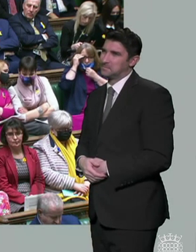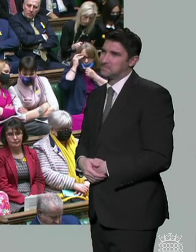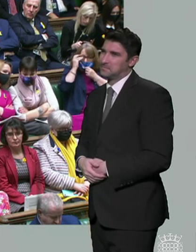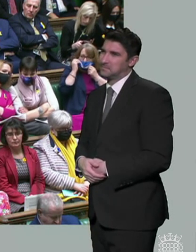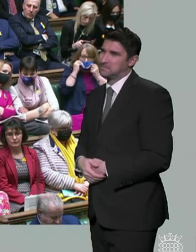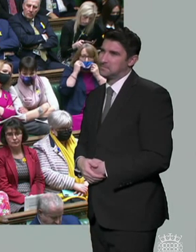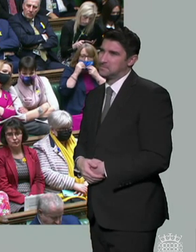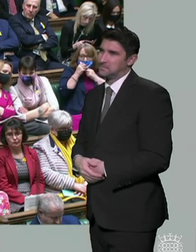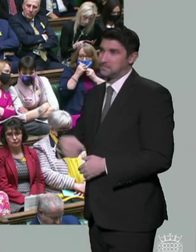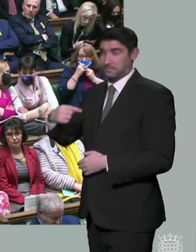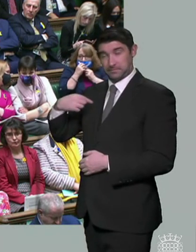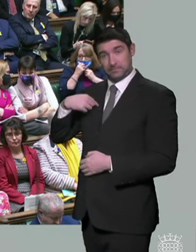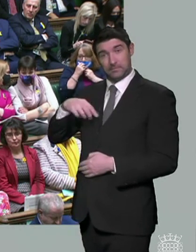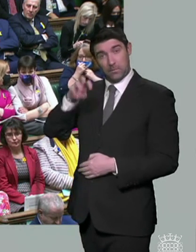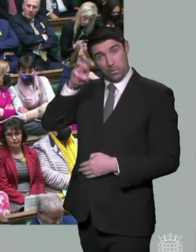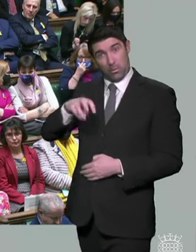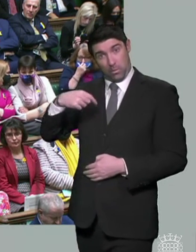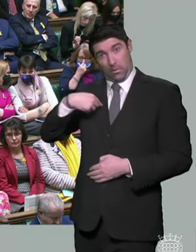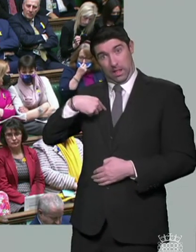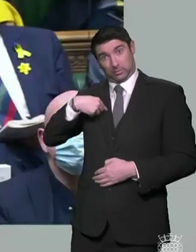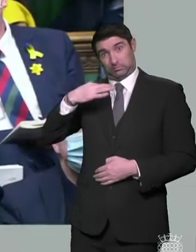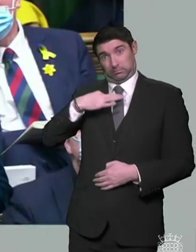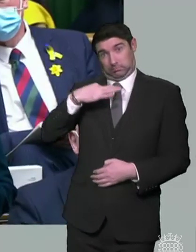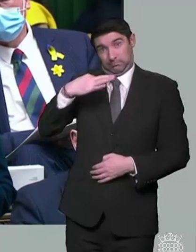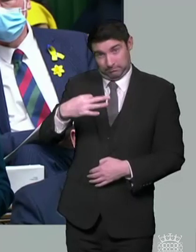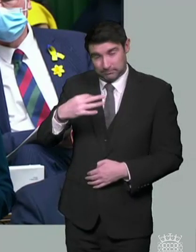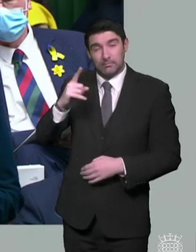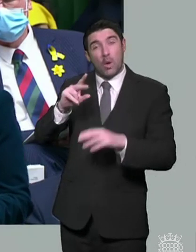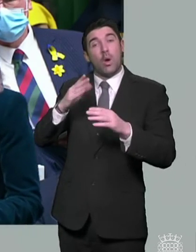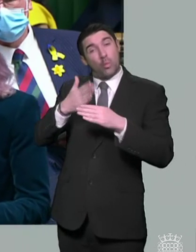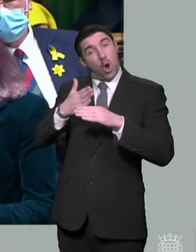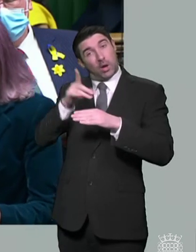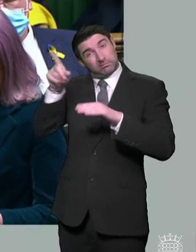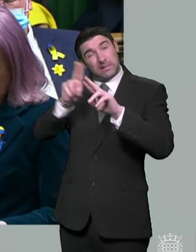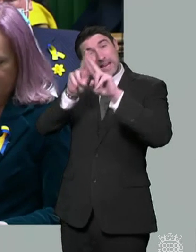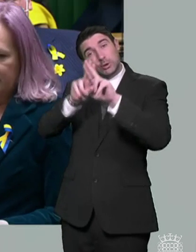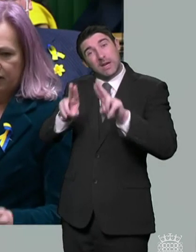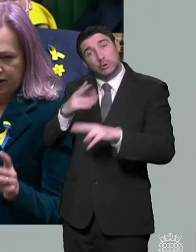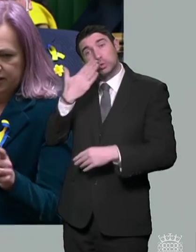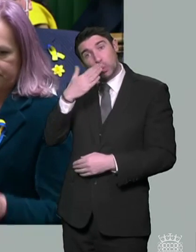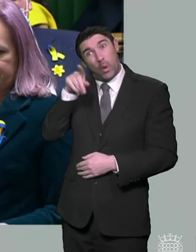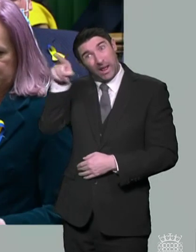The school employs 60 British citizens, most of whom thankfully escaped via a bus over the weekend.